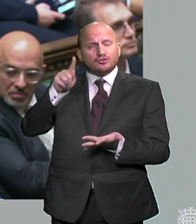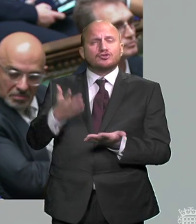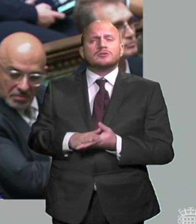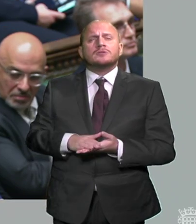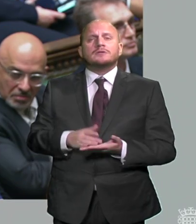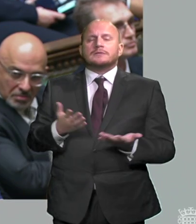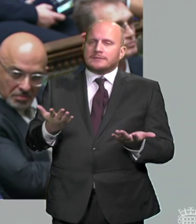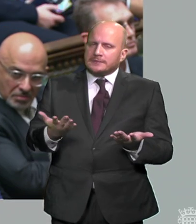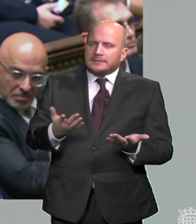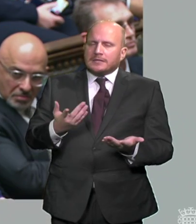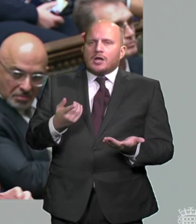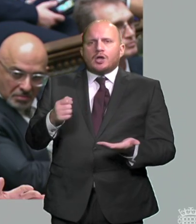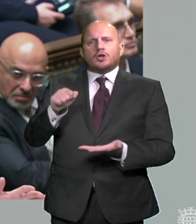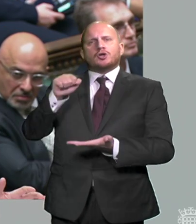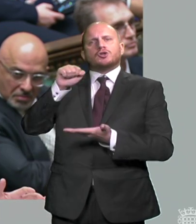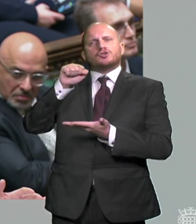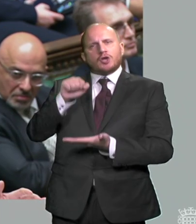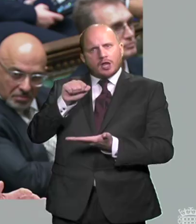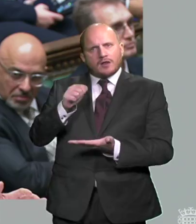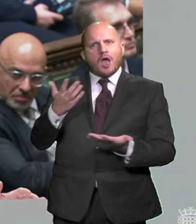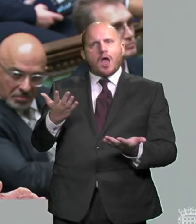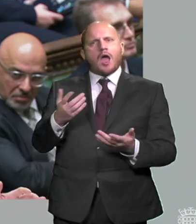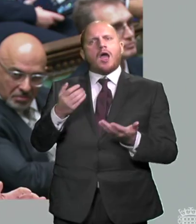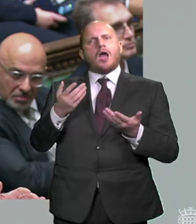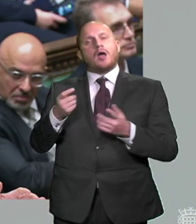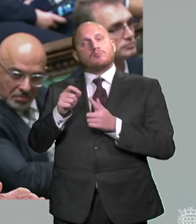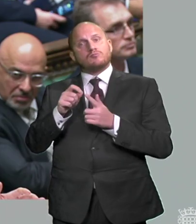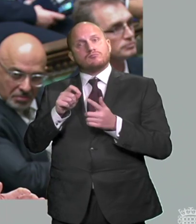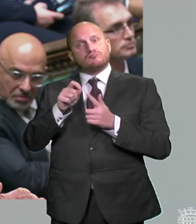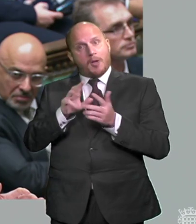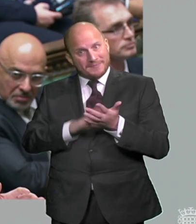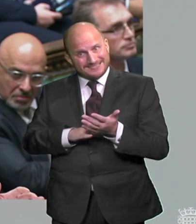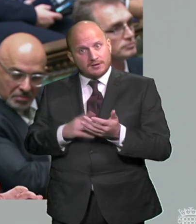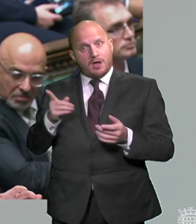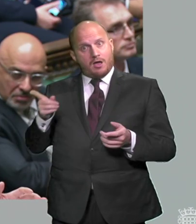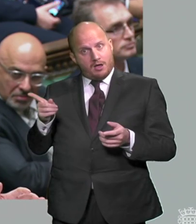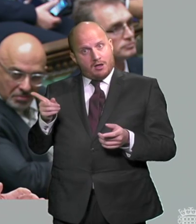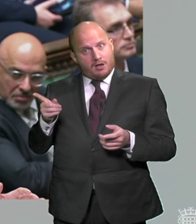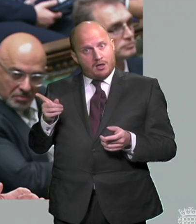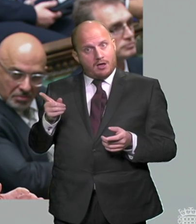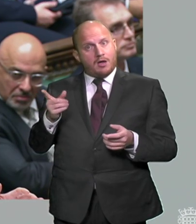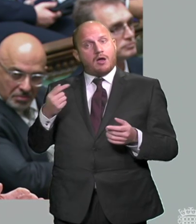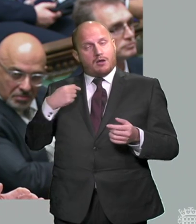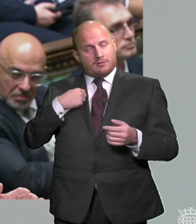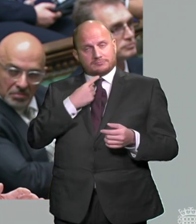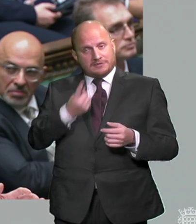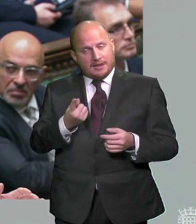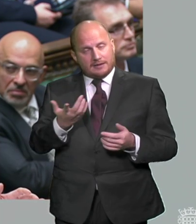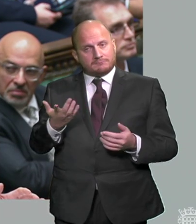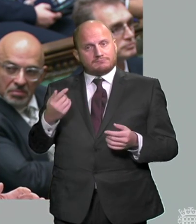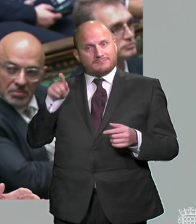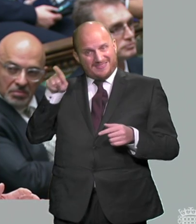As Chancellor and now as Prime Minister, my right honourable Friend has for months been making clear that it is the No.